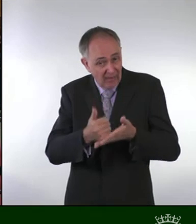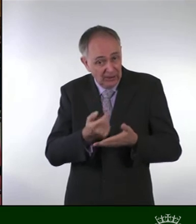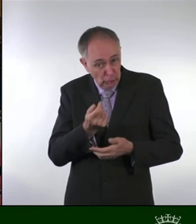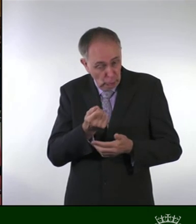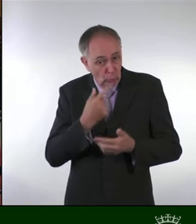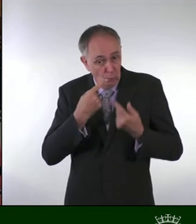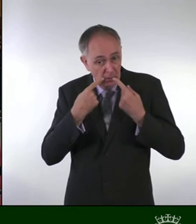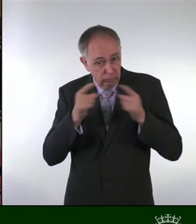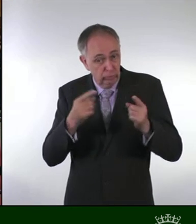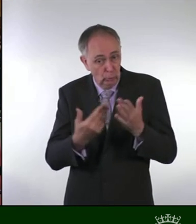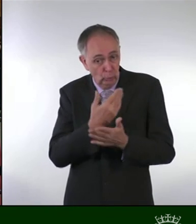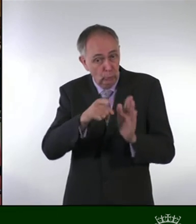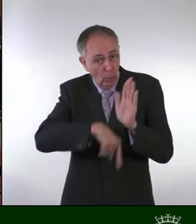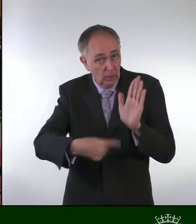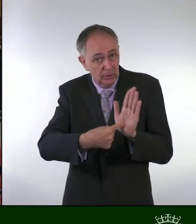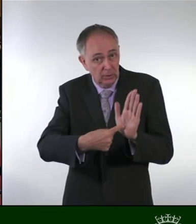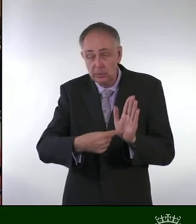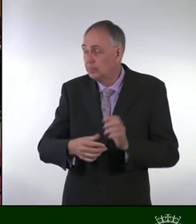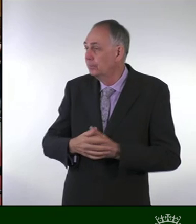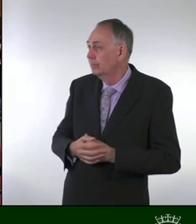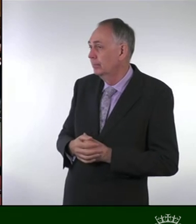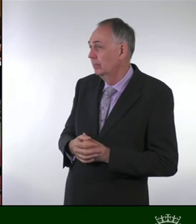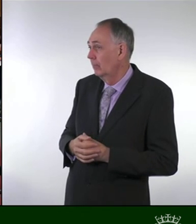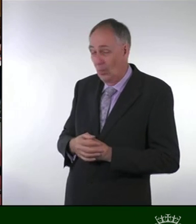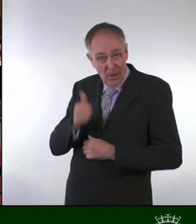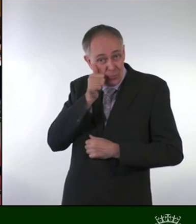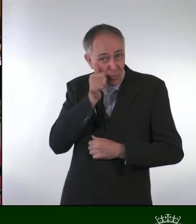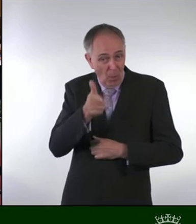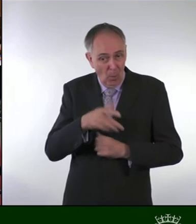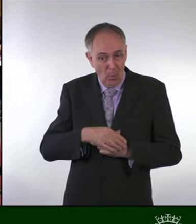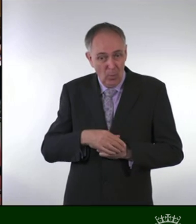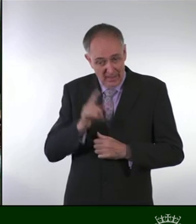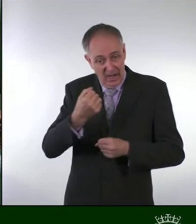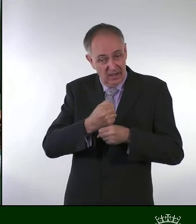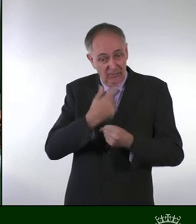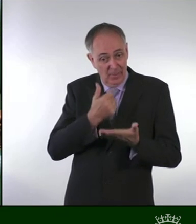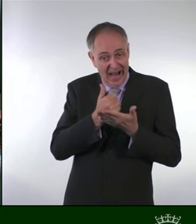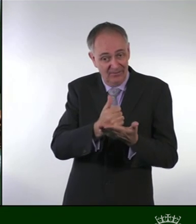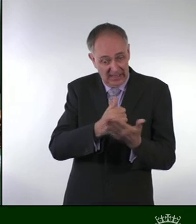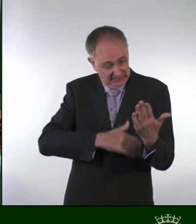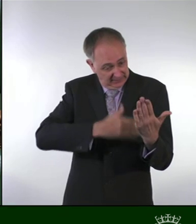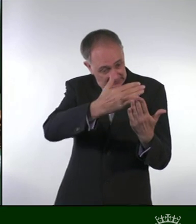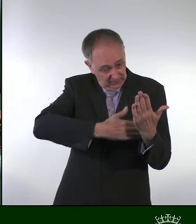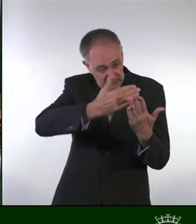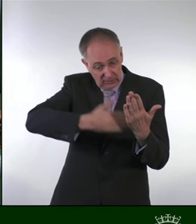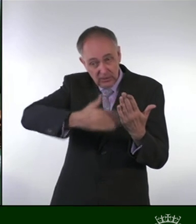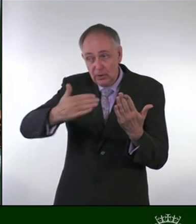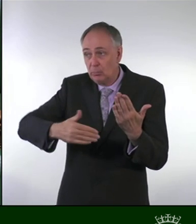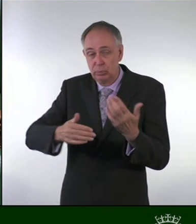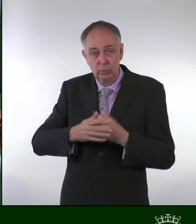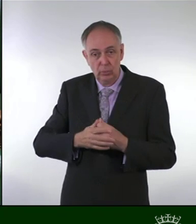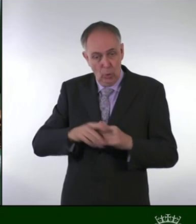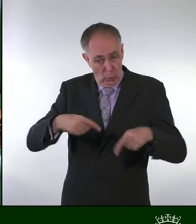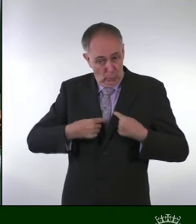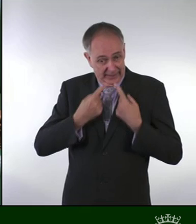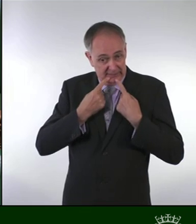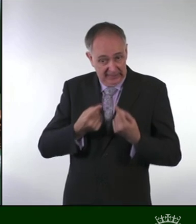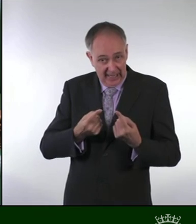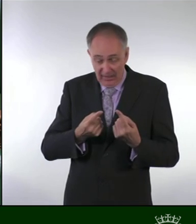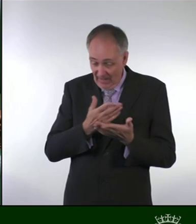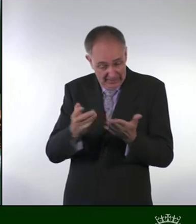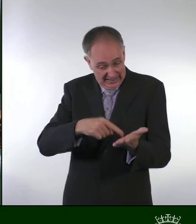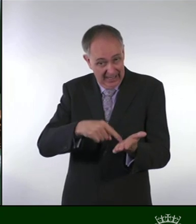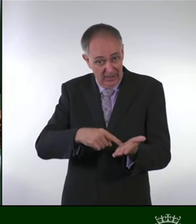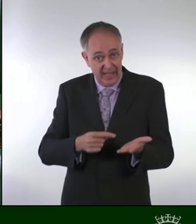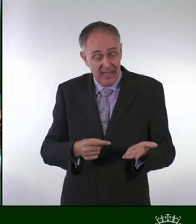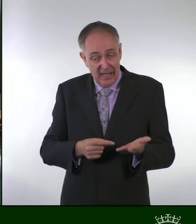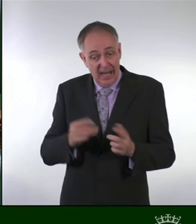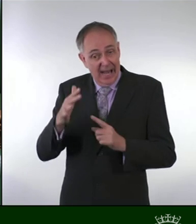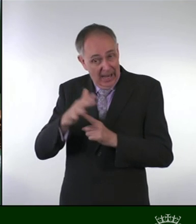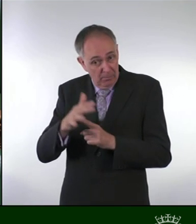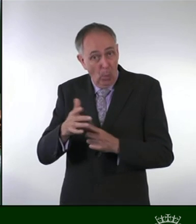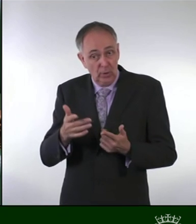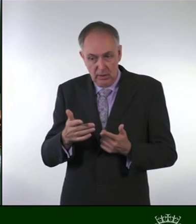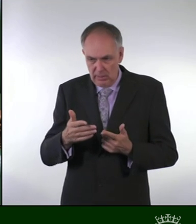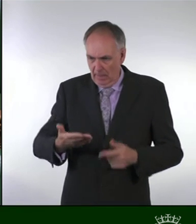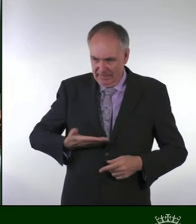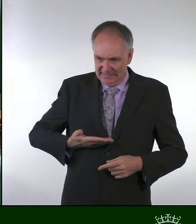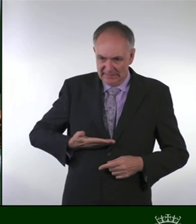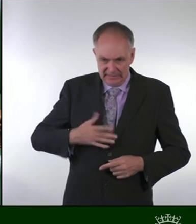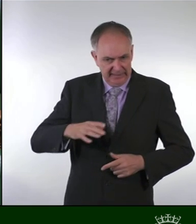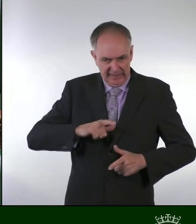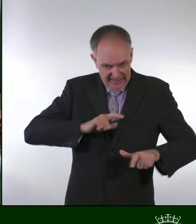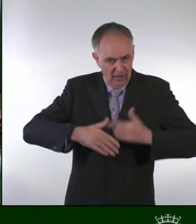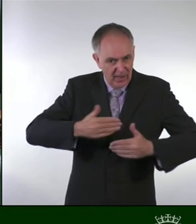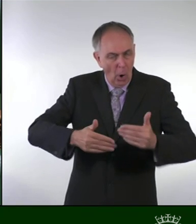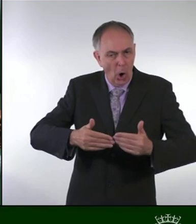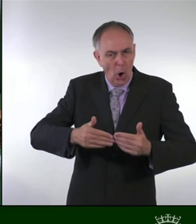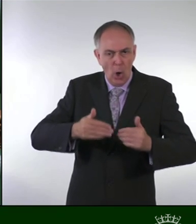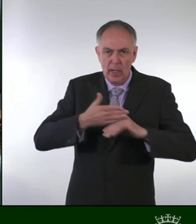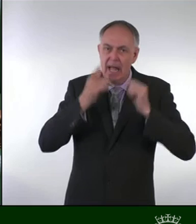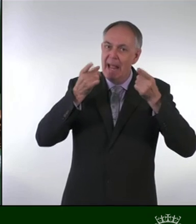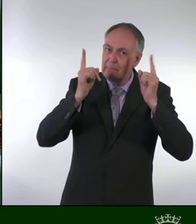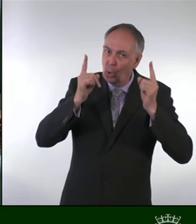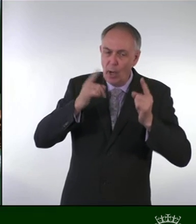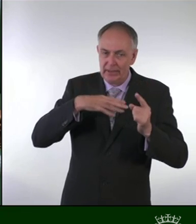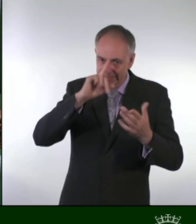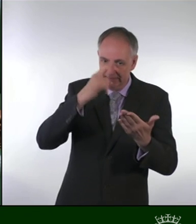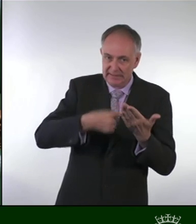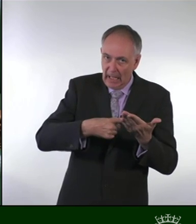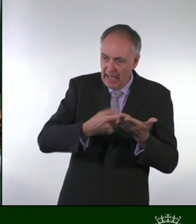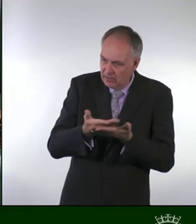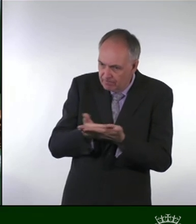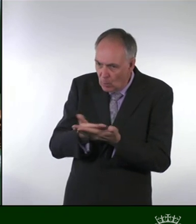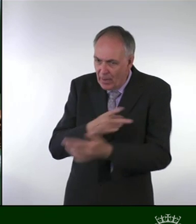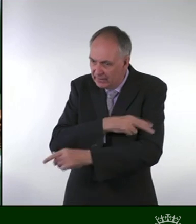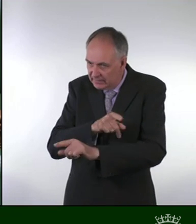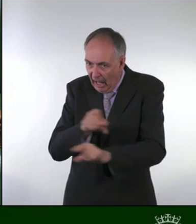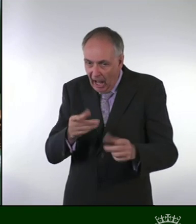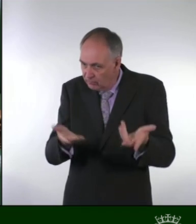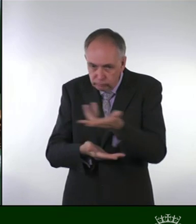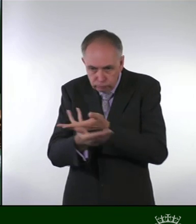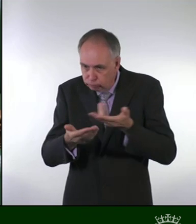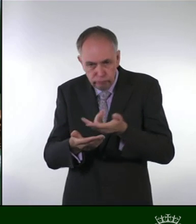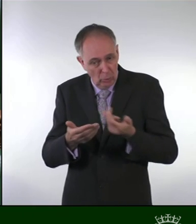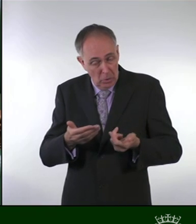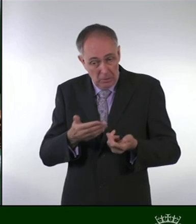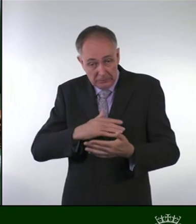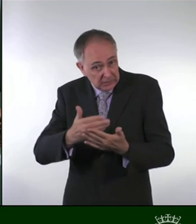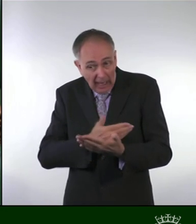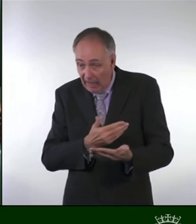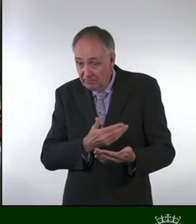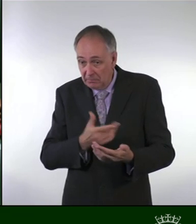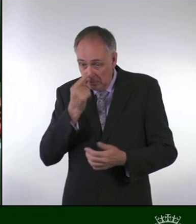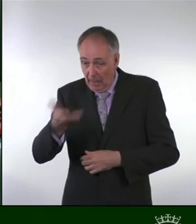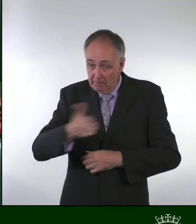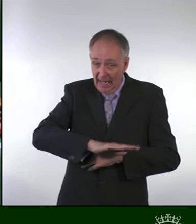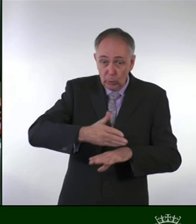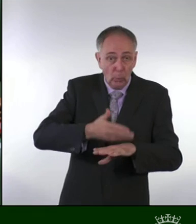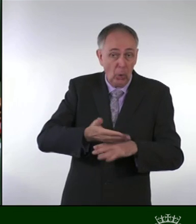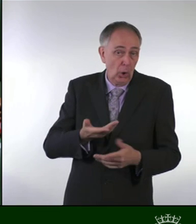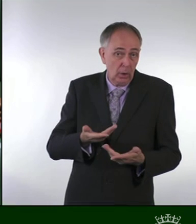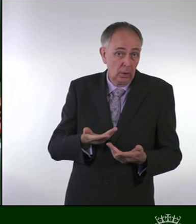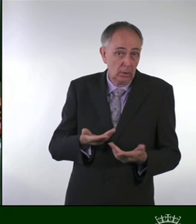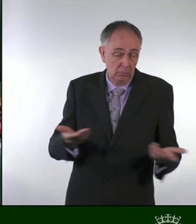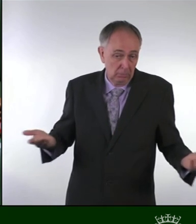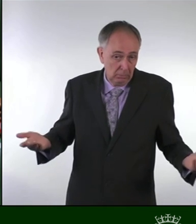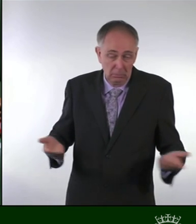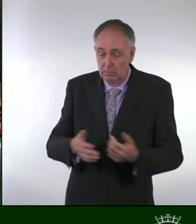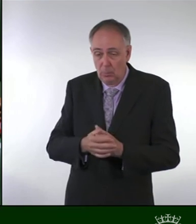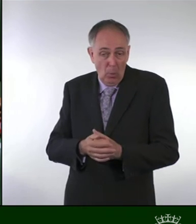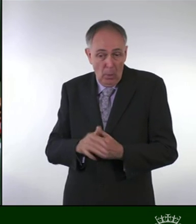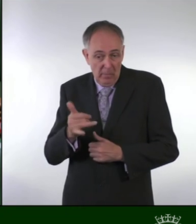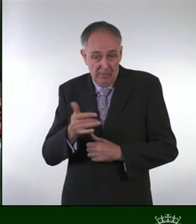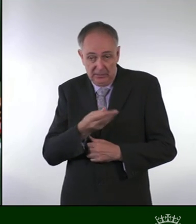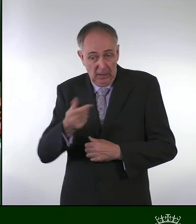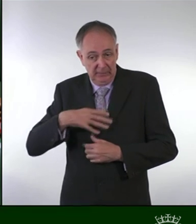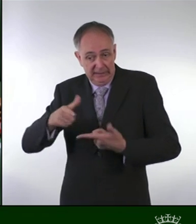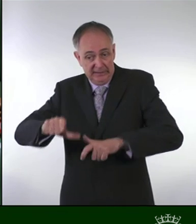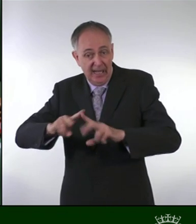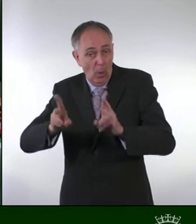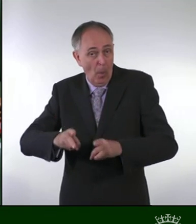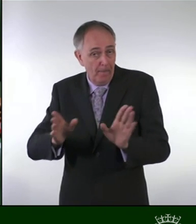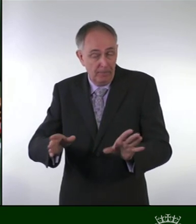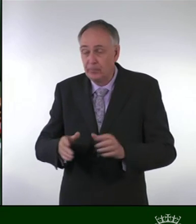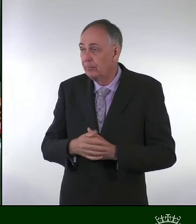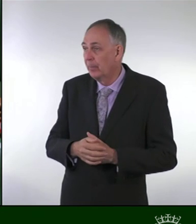As I am sure my honourable Friend will see from studying the Government advice, we say very clearly that it is important that business should be carried on and that employers should decide, in consultation with their workers, whether it is safe for those workers to come into work or whether they should continue working from home.